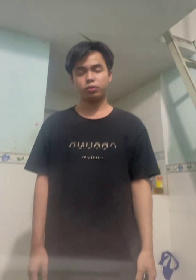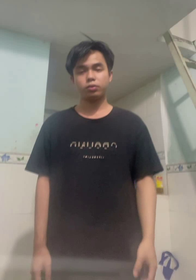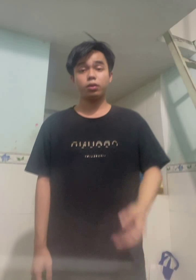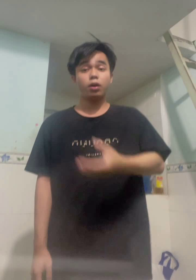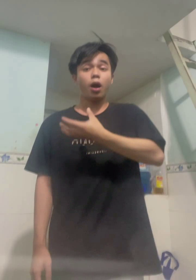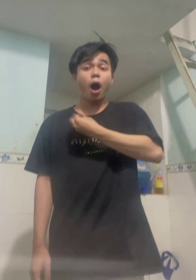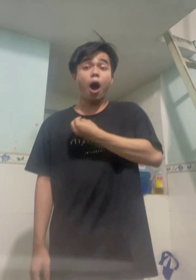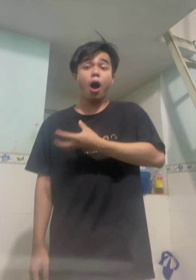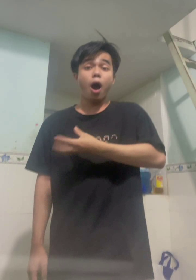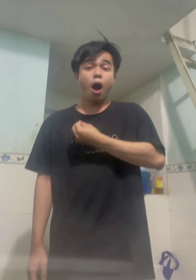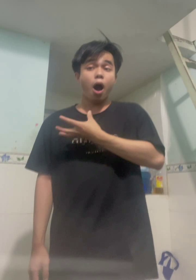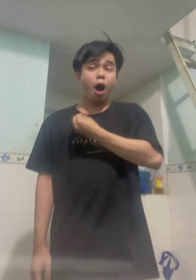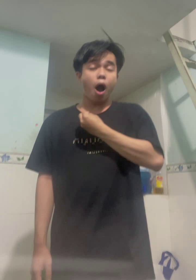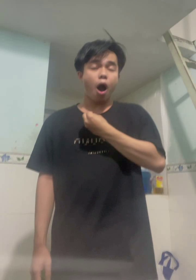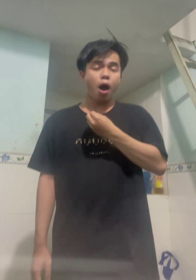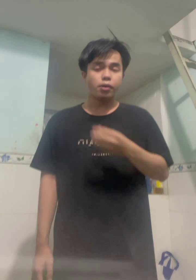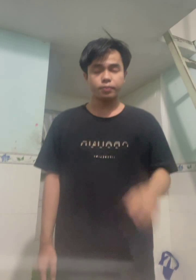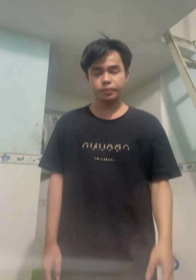lo so